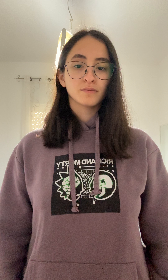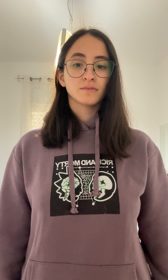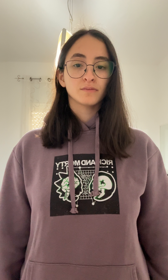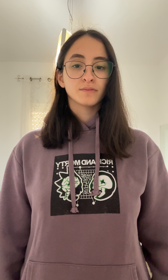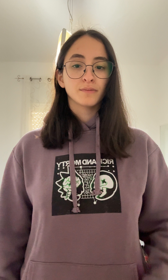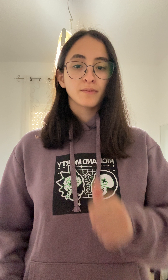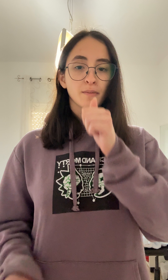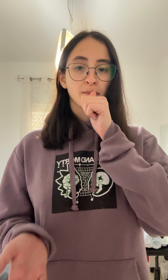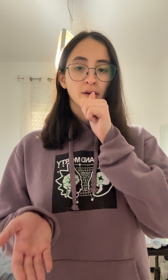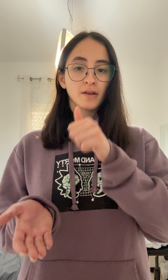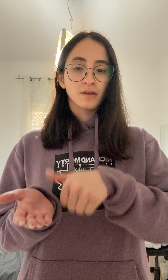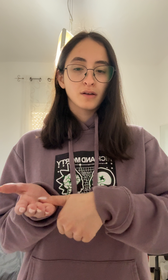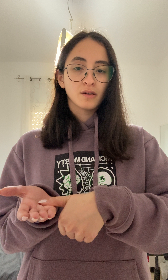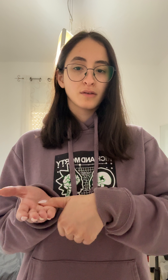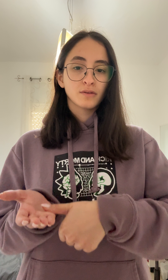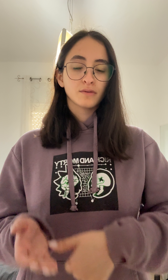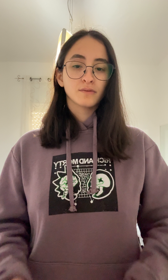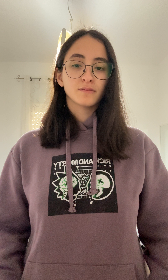בנק